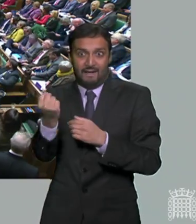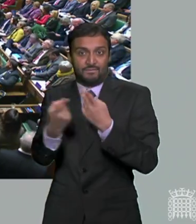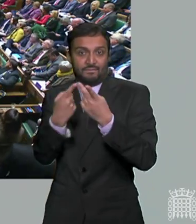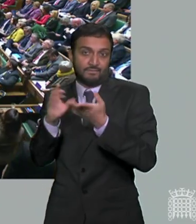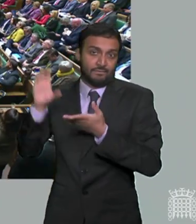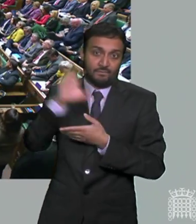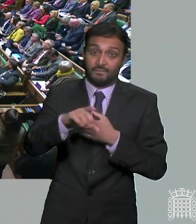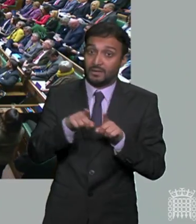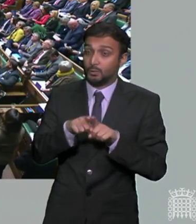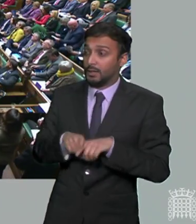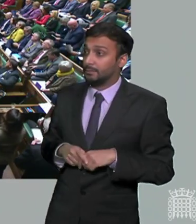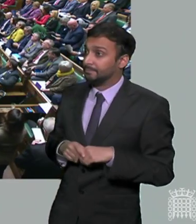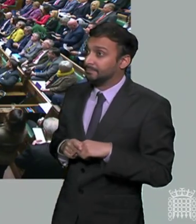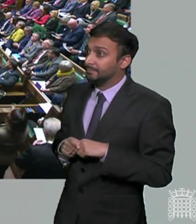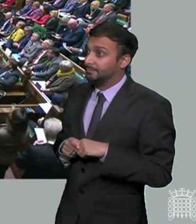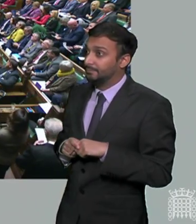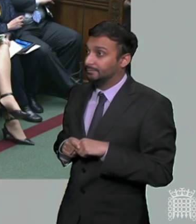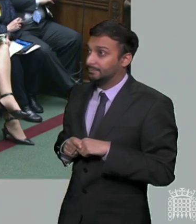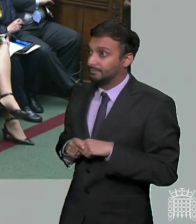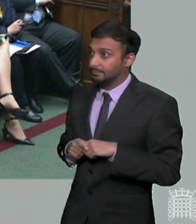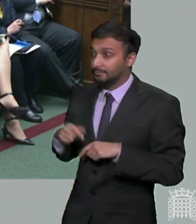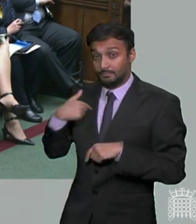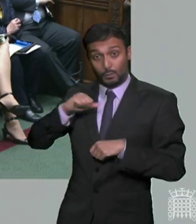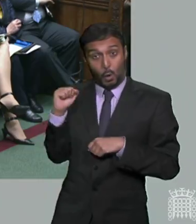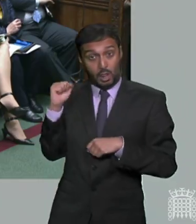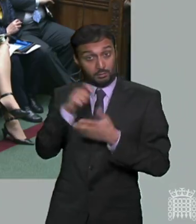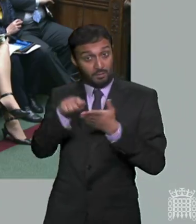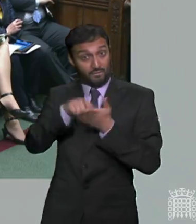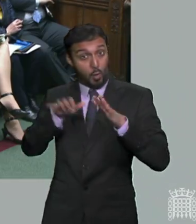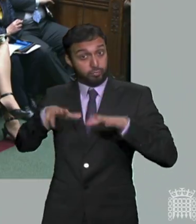Did Scotland vote for Brexit? No. Did Scotland vote for austerity? No.